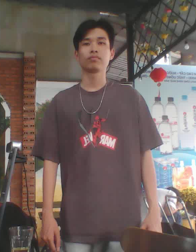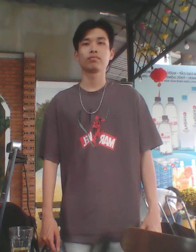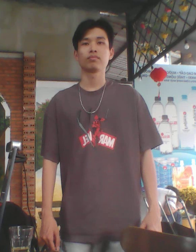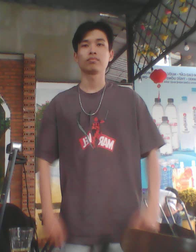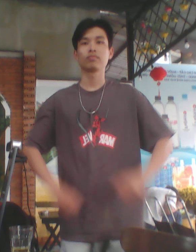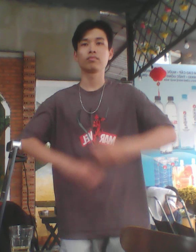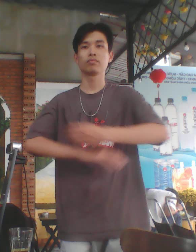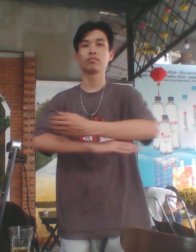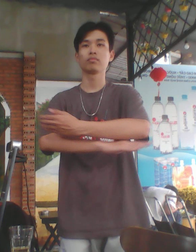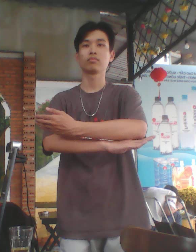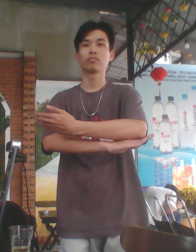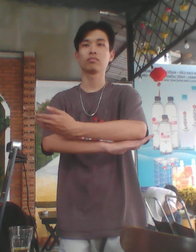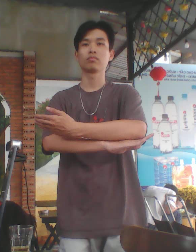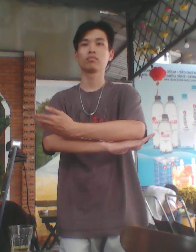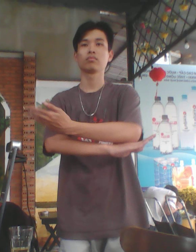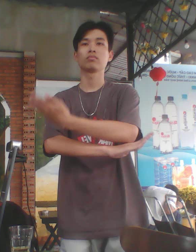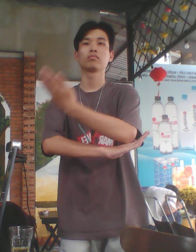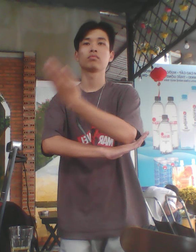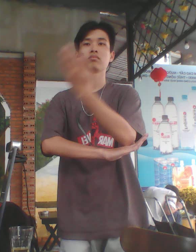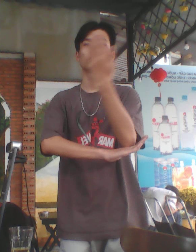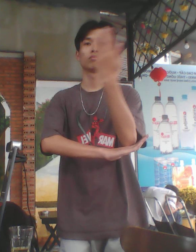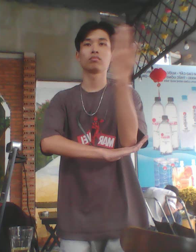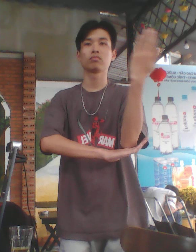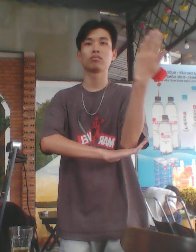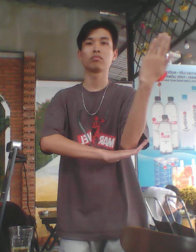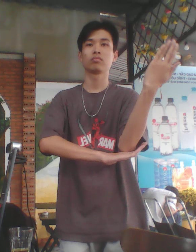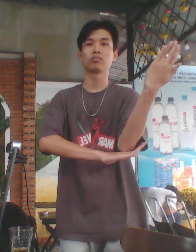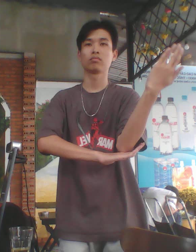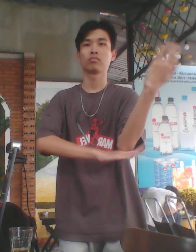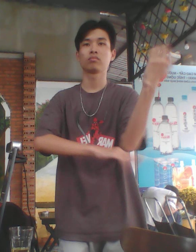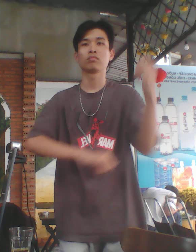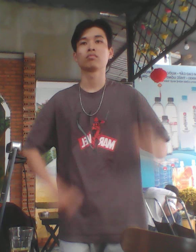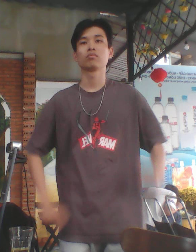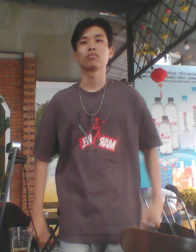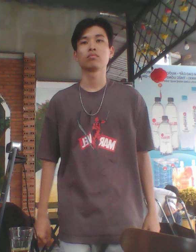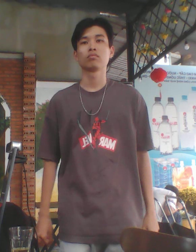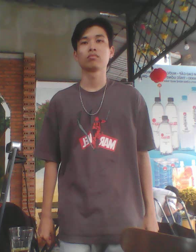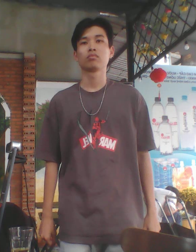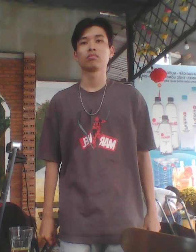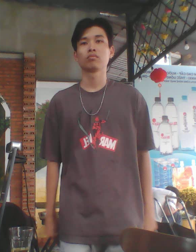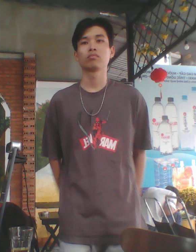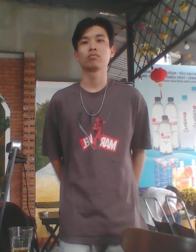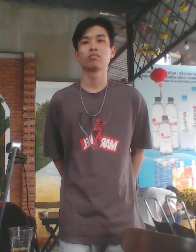buoi sang